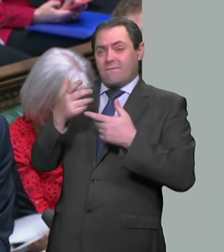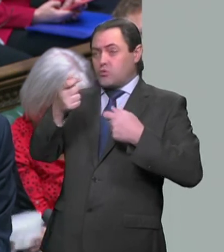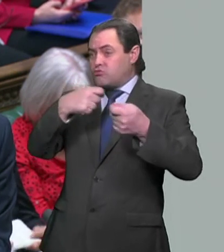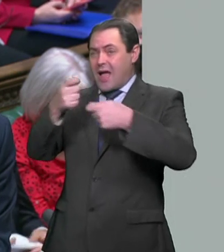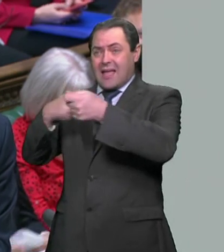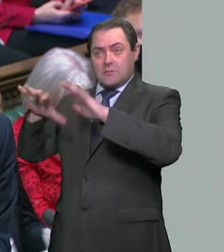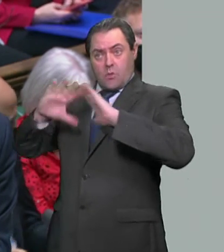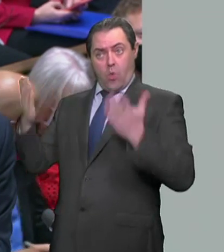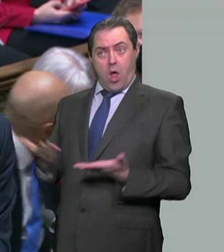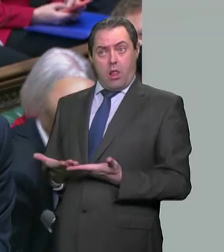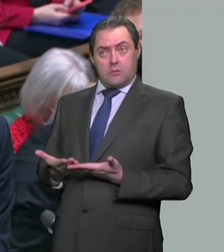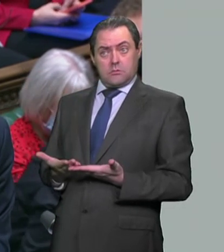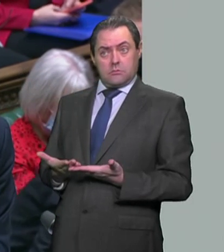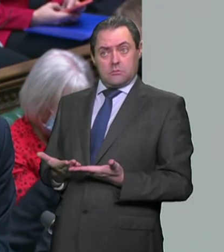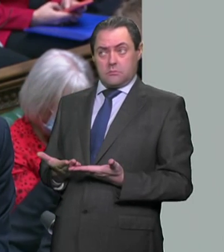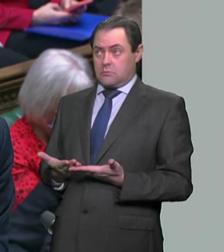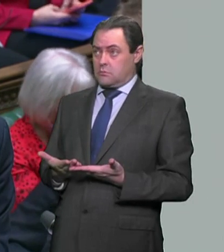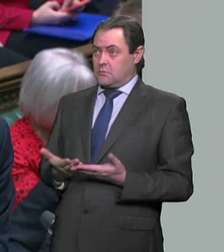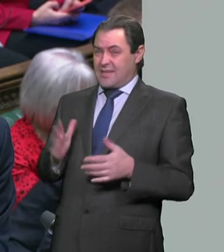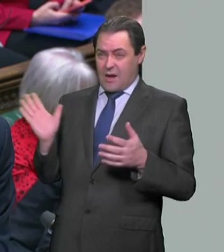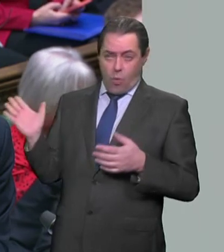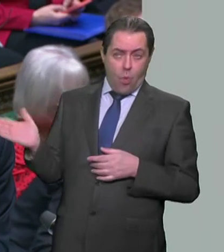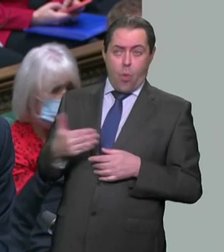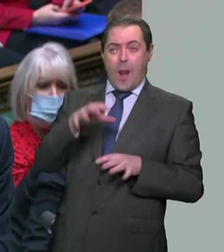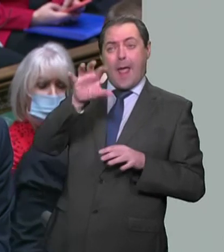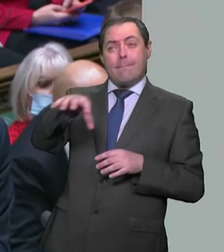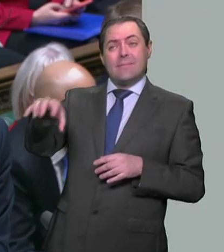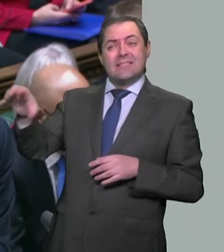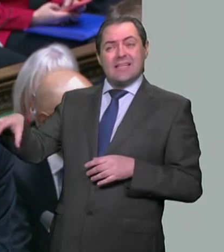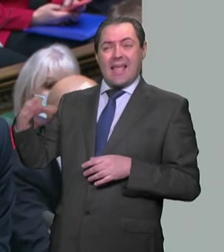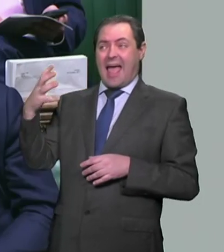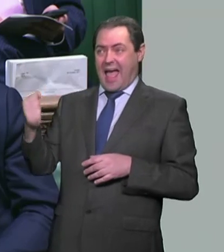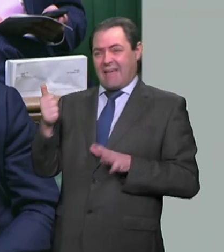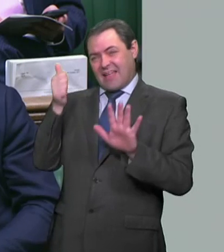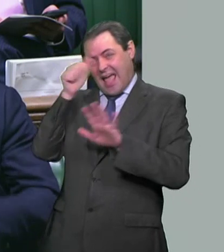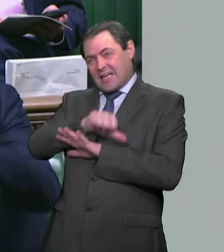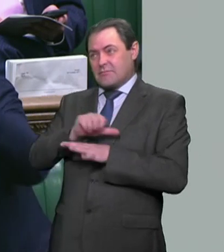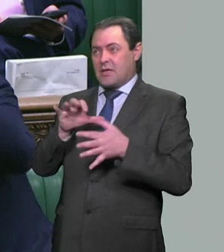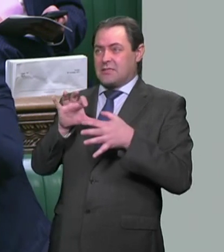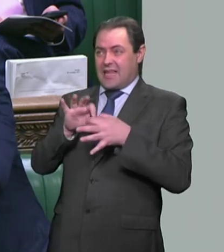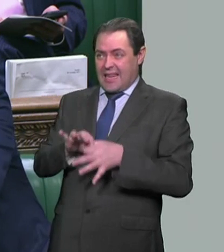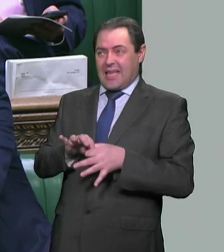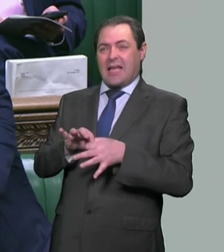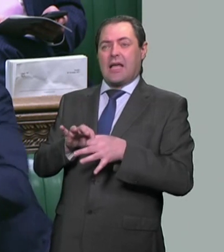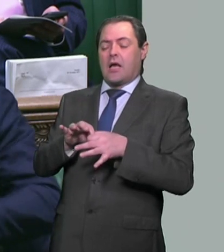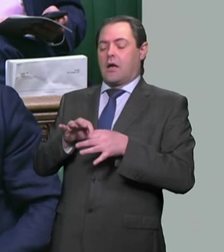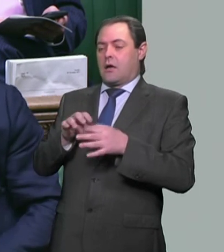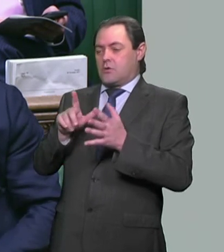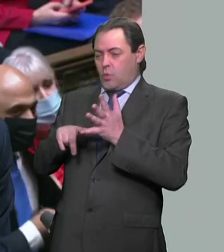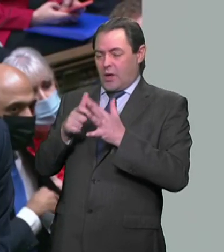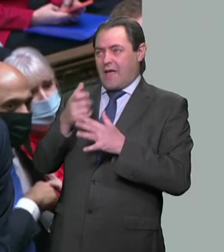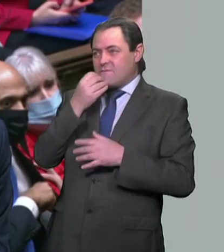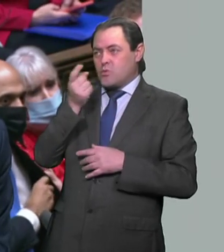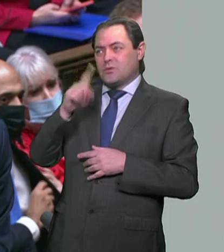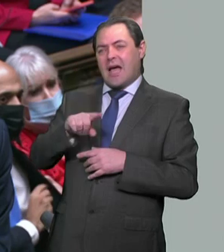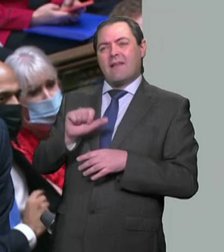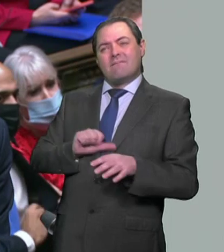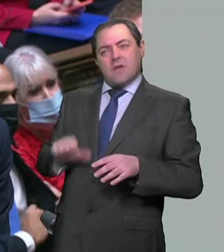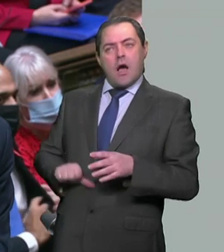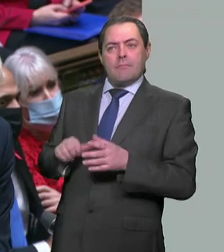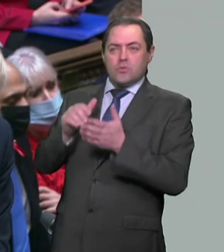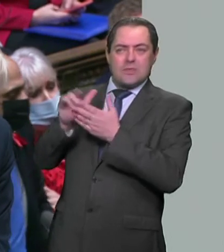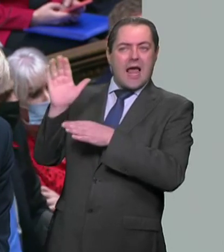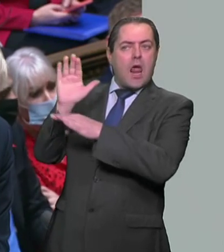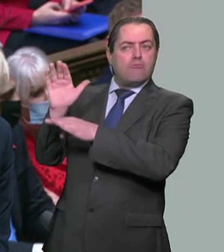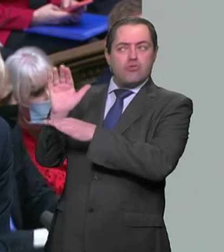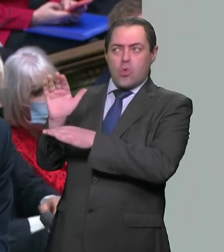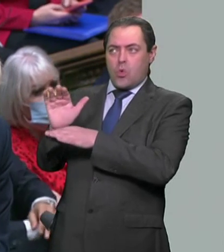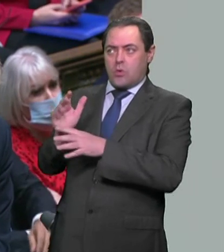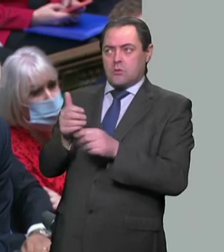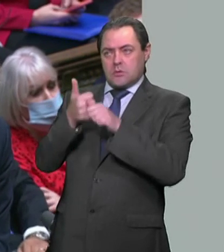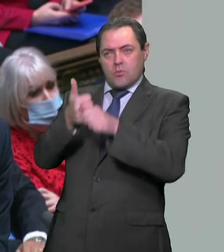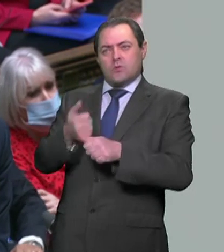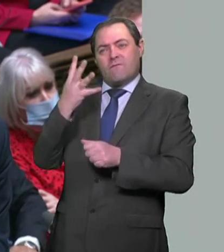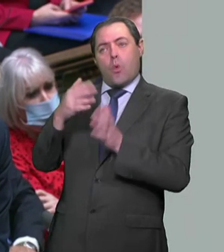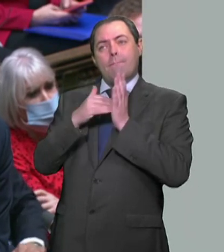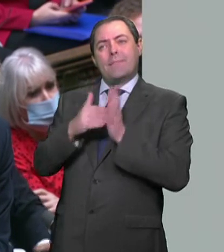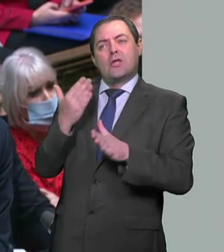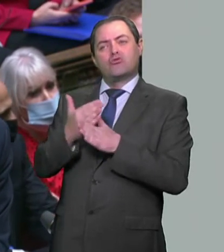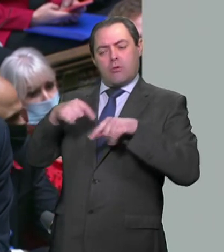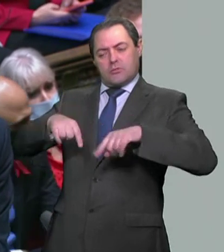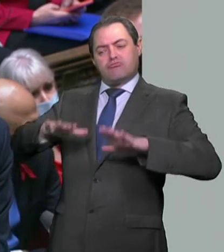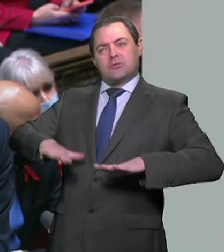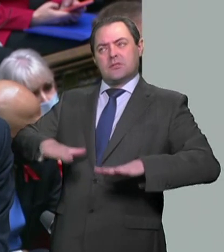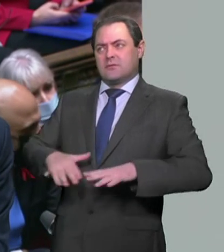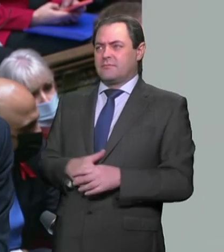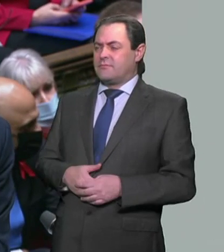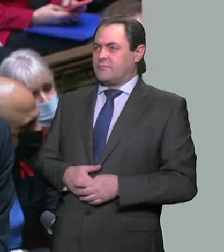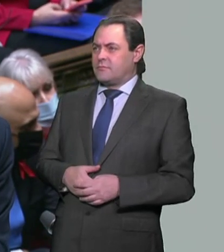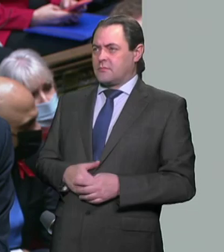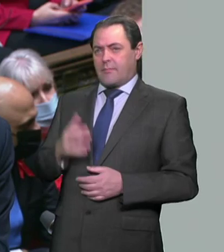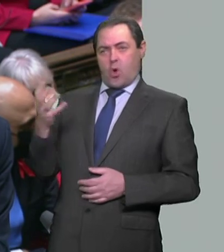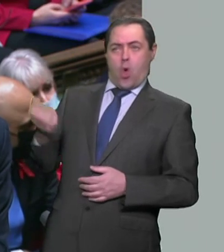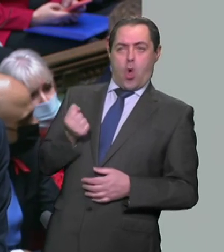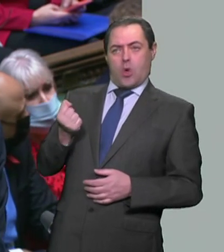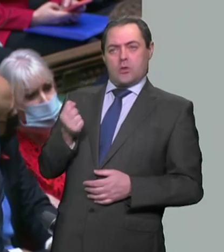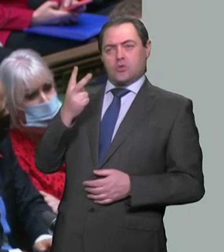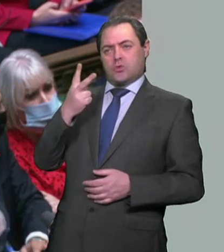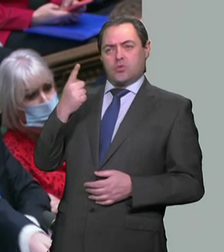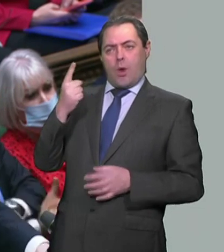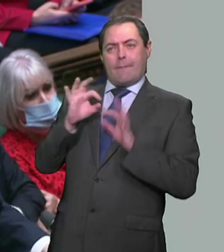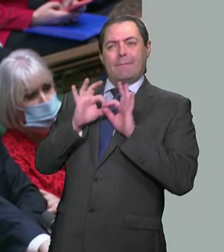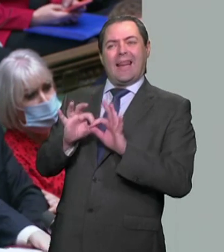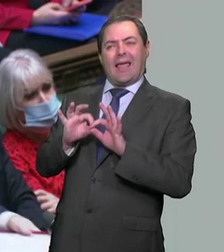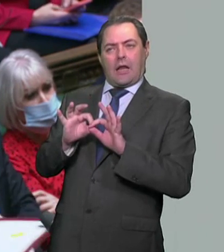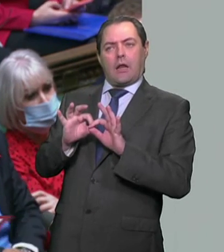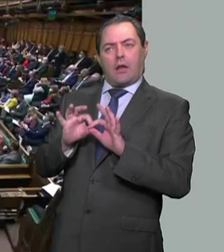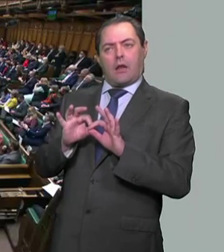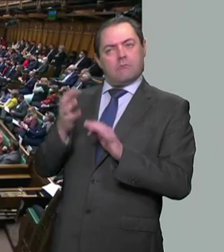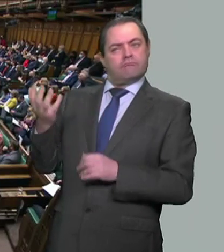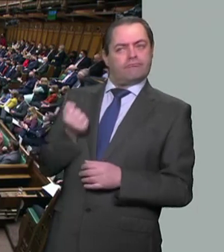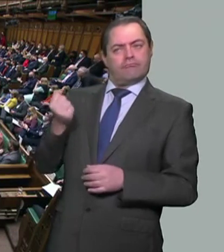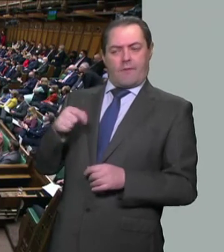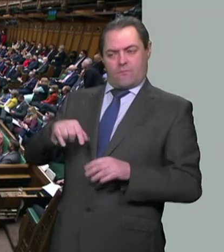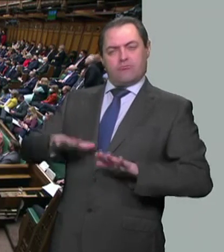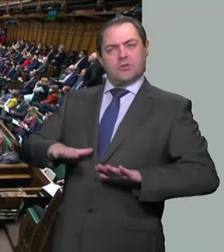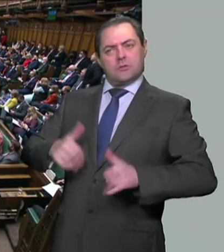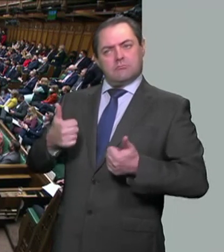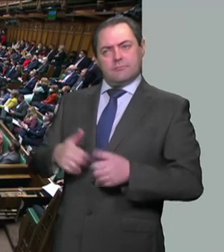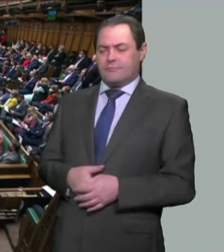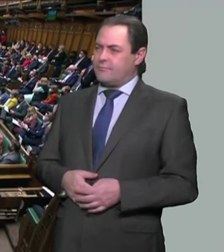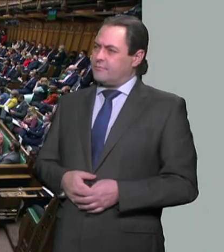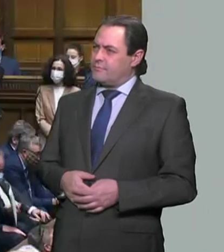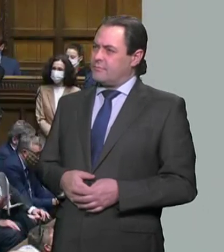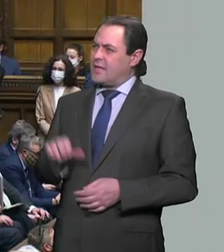I can tell the right honourable Gentleman that in every single embassy there is now a dedicated expert on supporting UK food and farming exports to the rest of the world, which support 4 million jobs in this country and earn this country £21 billion of revenue.